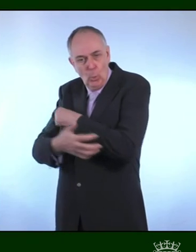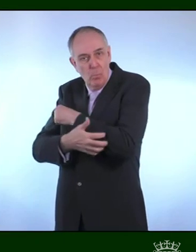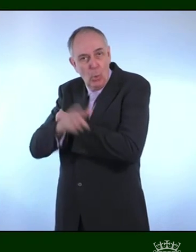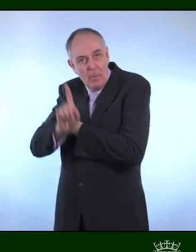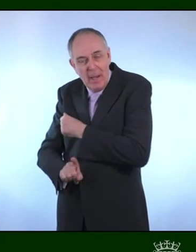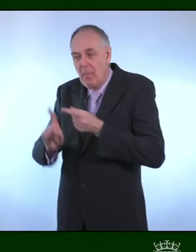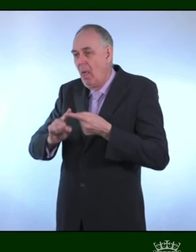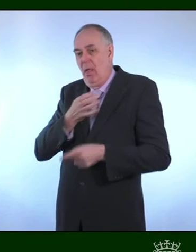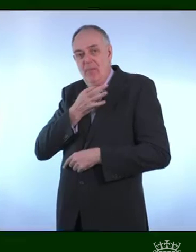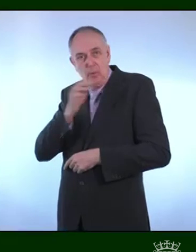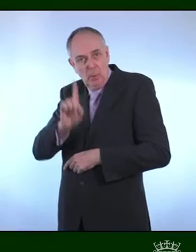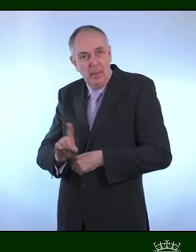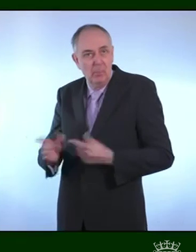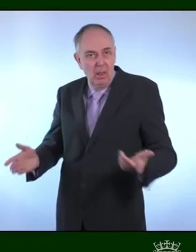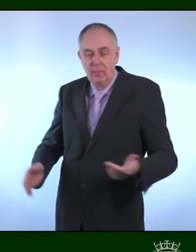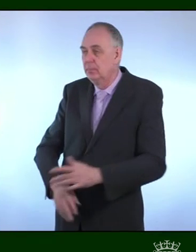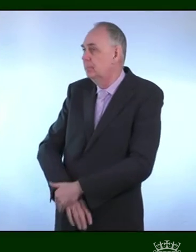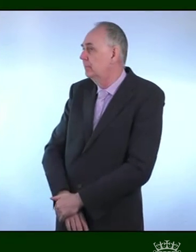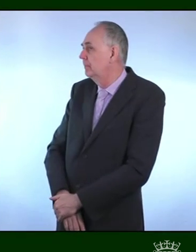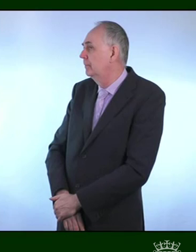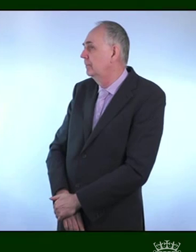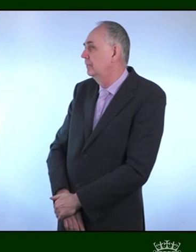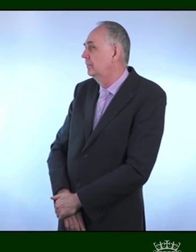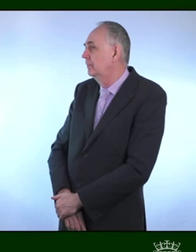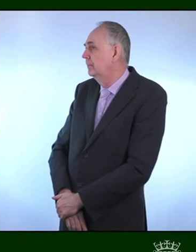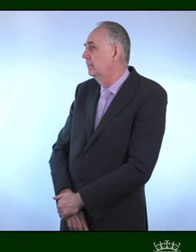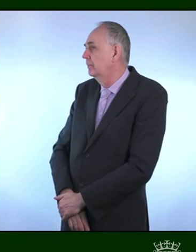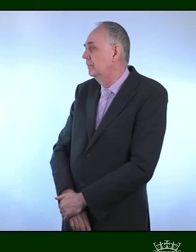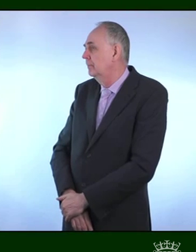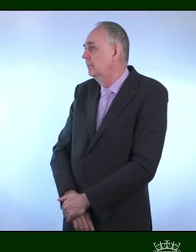I thank my honourable Friend for his support.